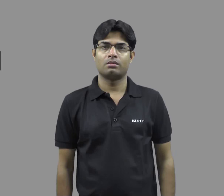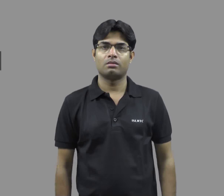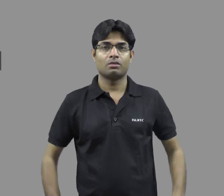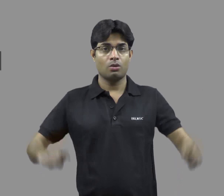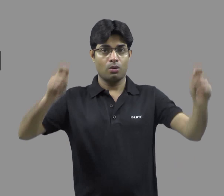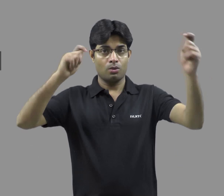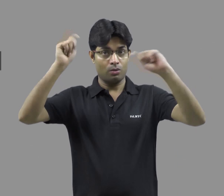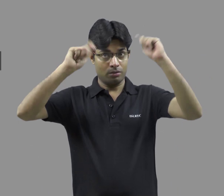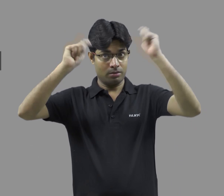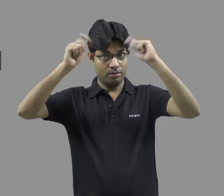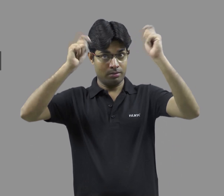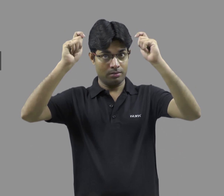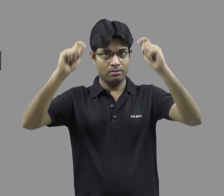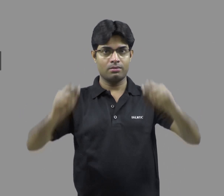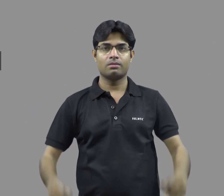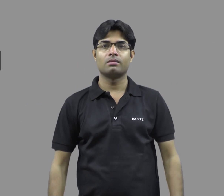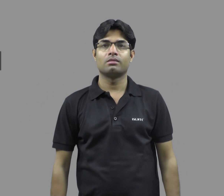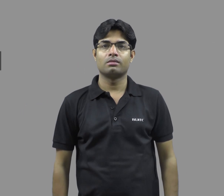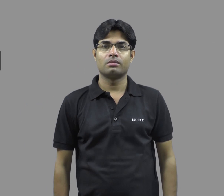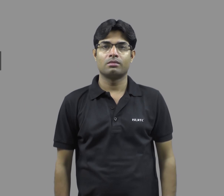Role